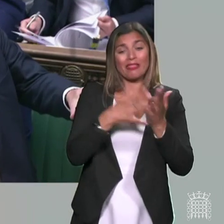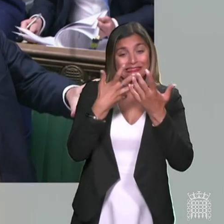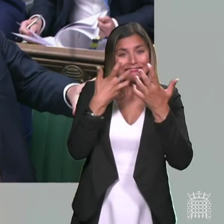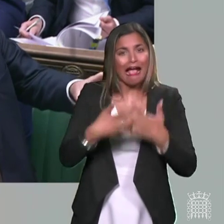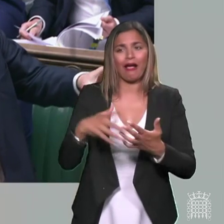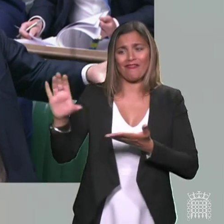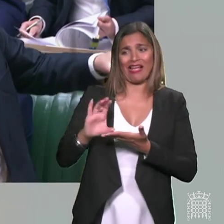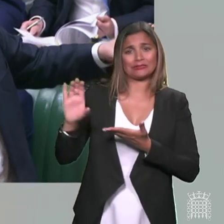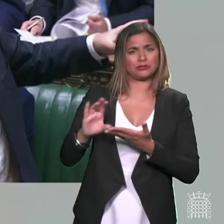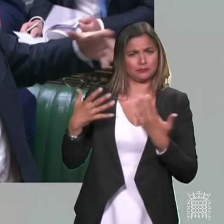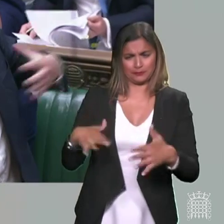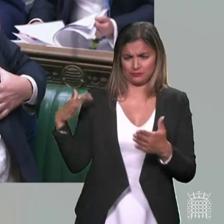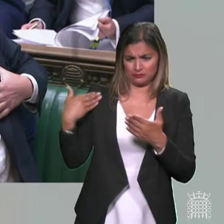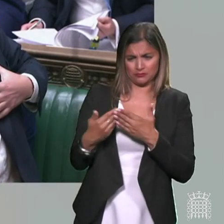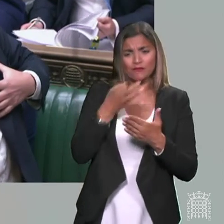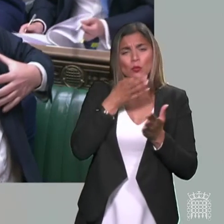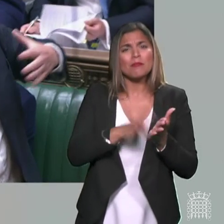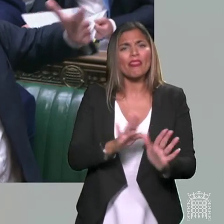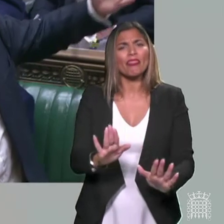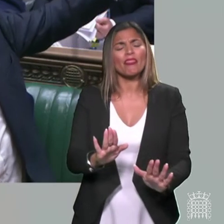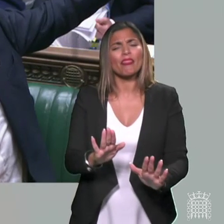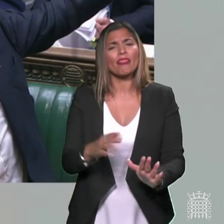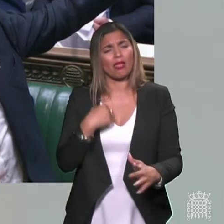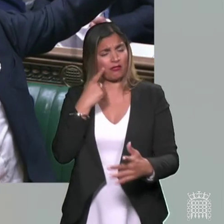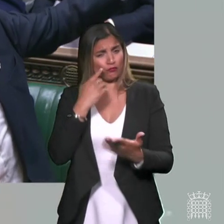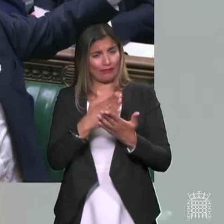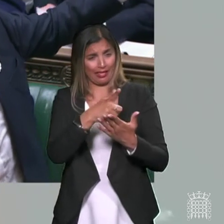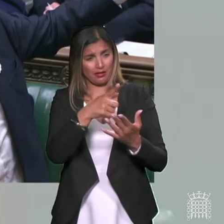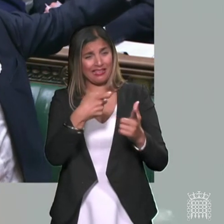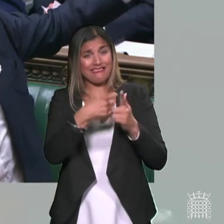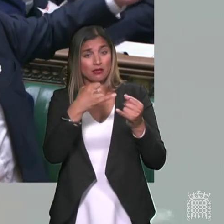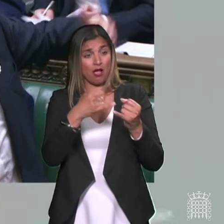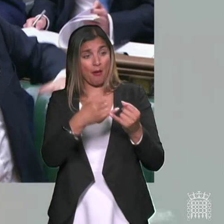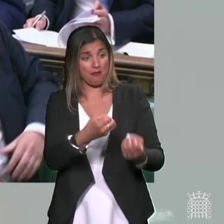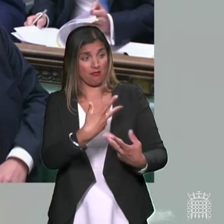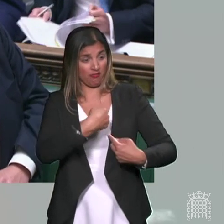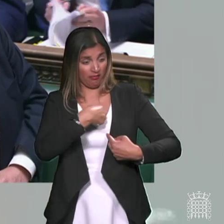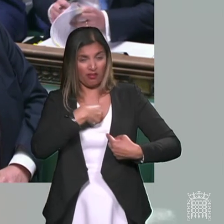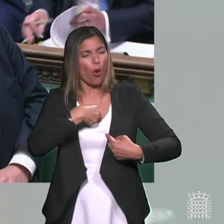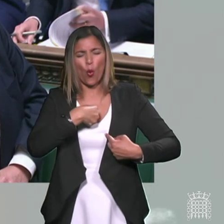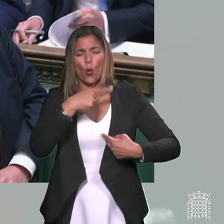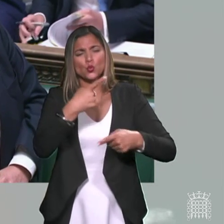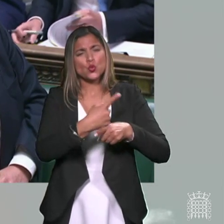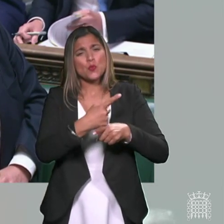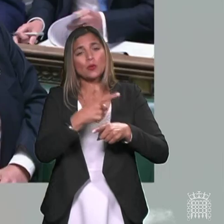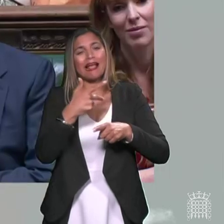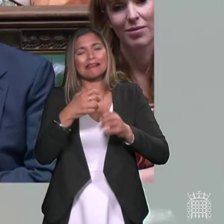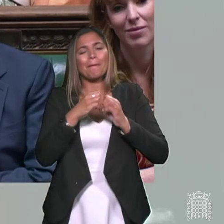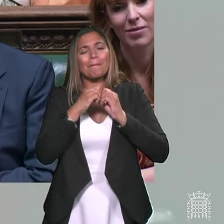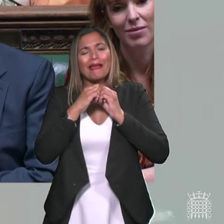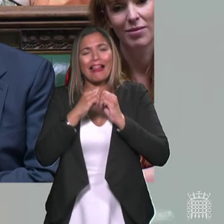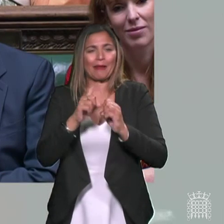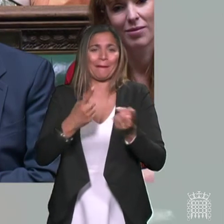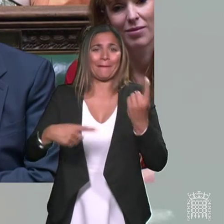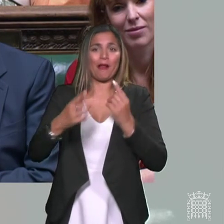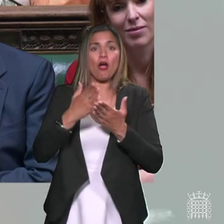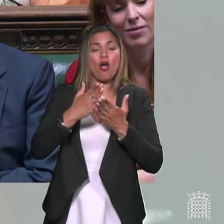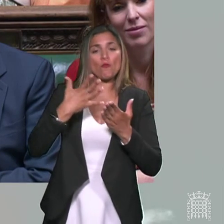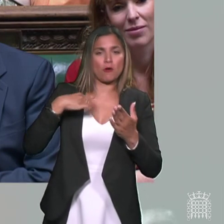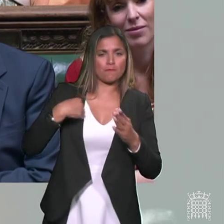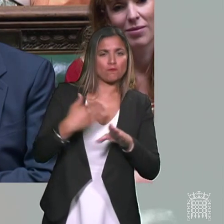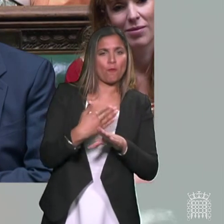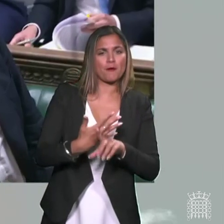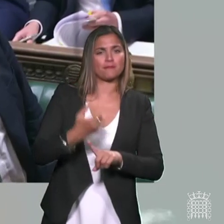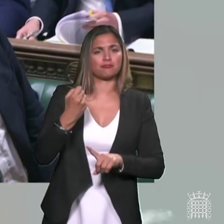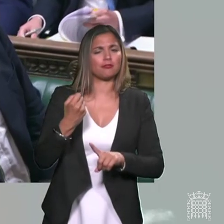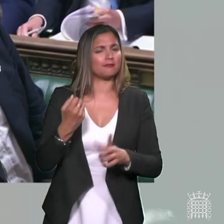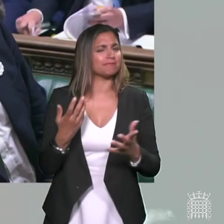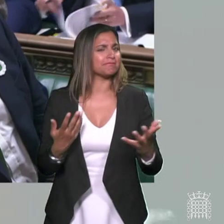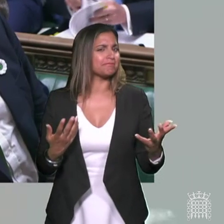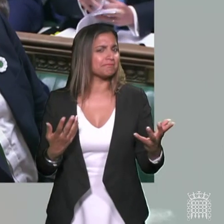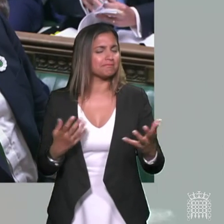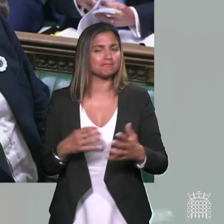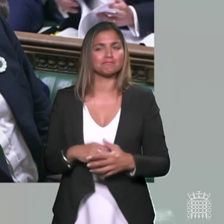It is possible that he is referring not to me but to some of the eight brilliant candidates who are currently vying for my job.